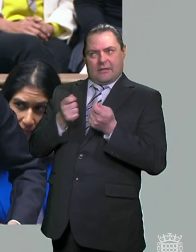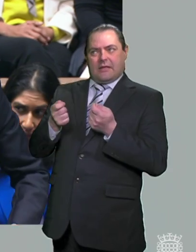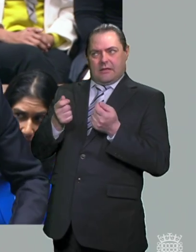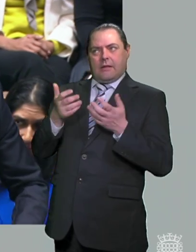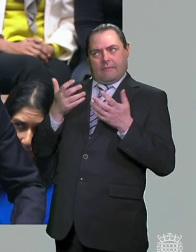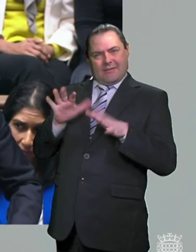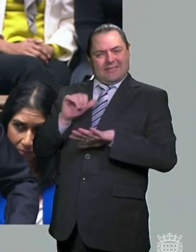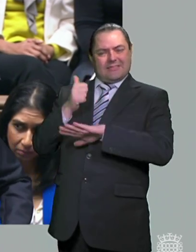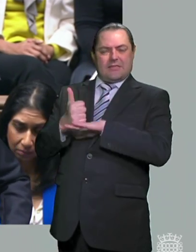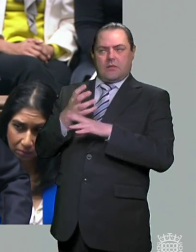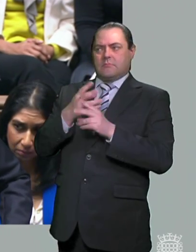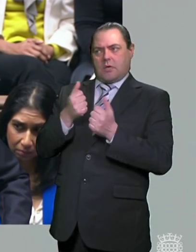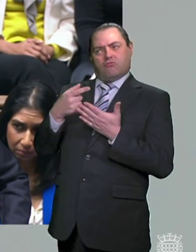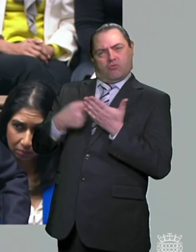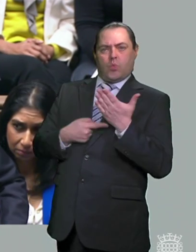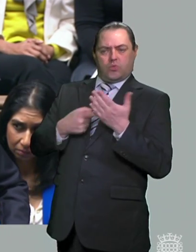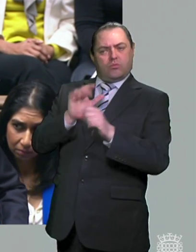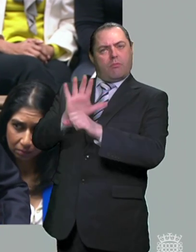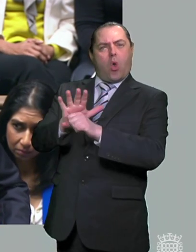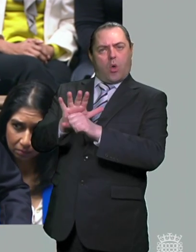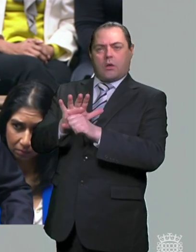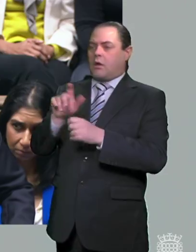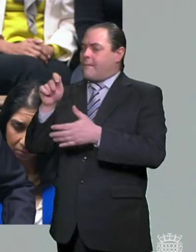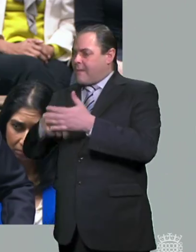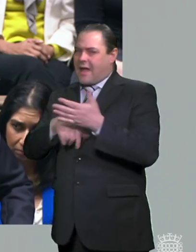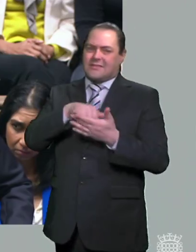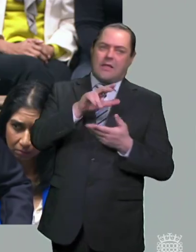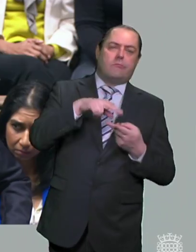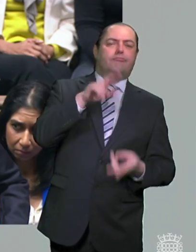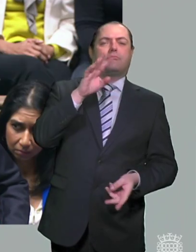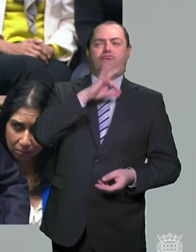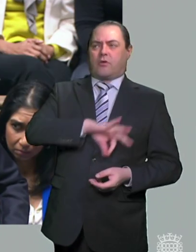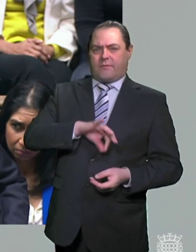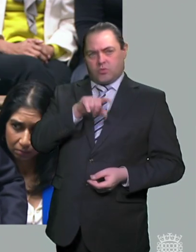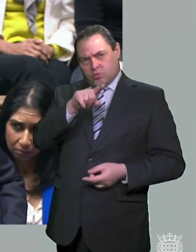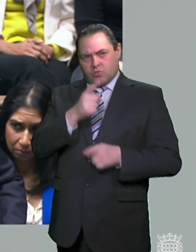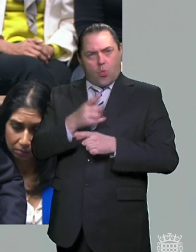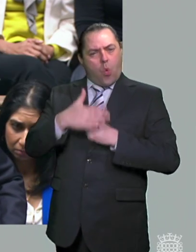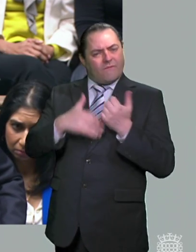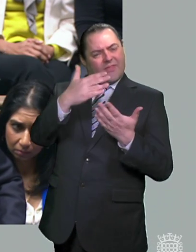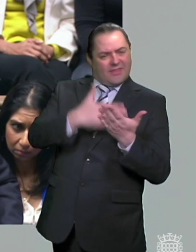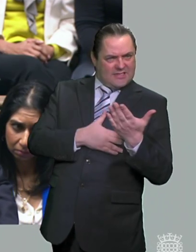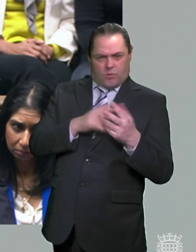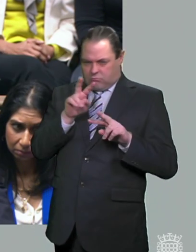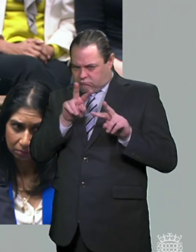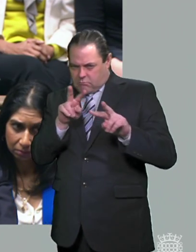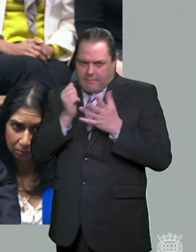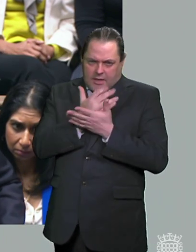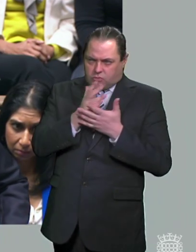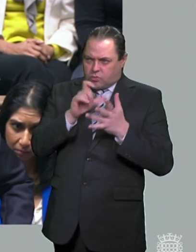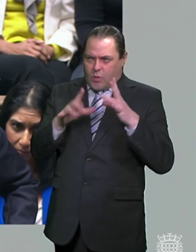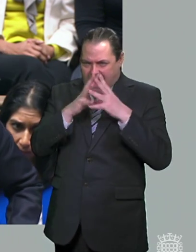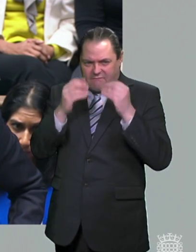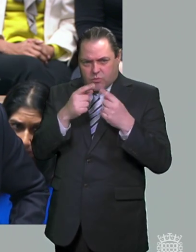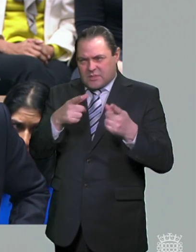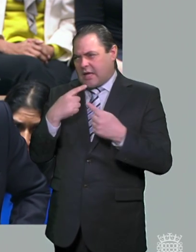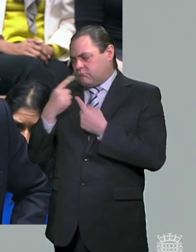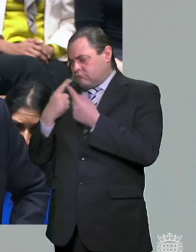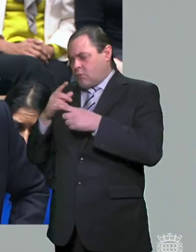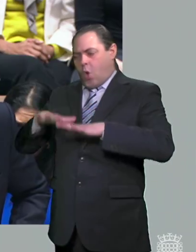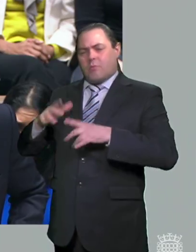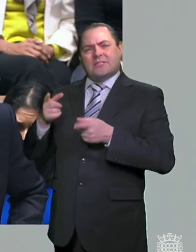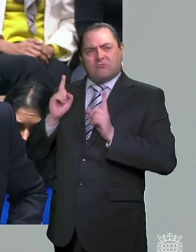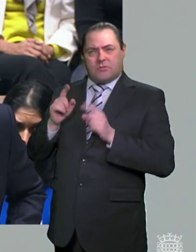We have introduced measures to combat ticket-touting, but I shall be happy to listen to the documentary that the honourable Gentleman has mentioned to ensure that we are doing everything we can do, and I will talk to the Home Secretary about it.